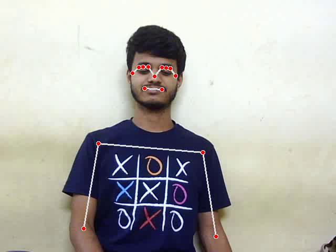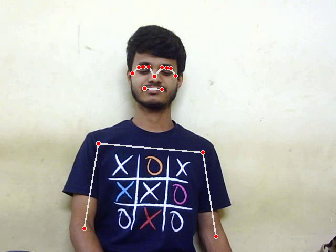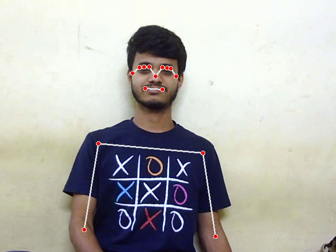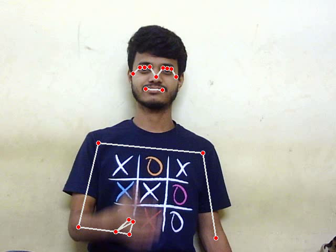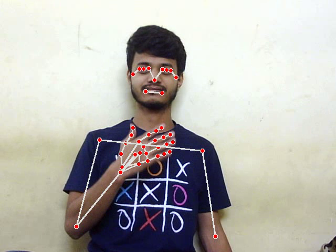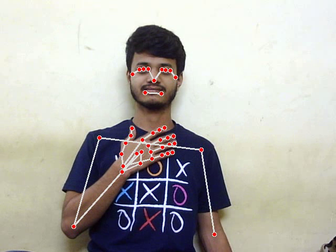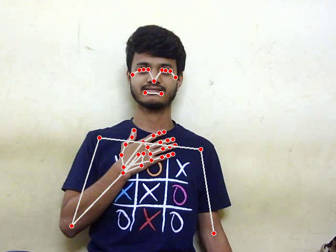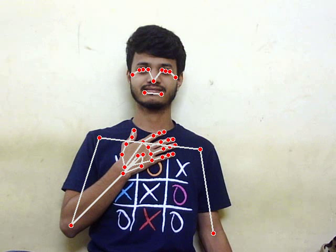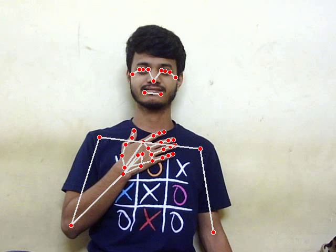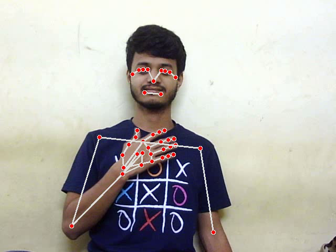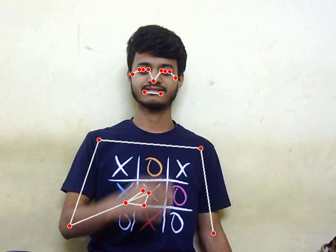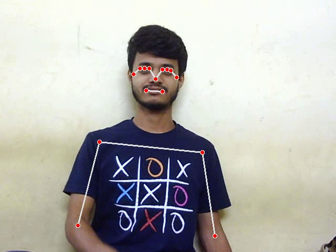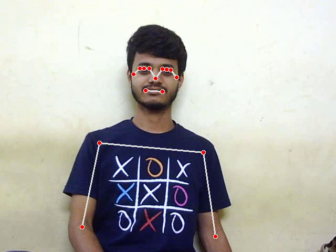my